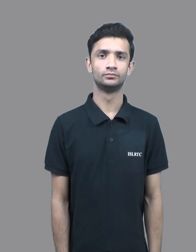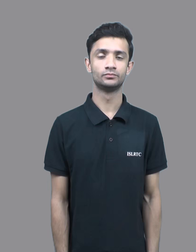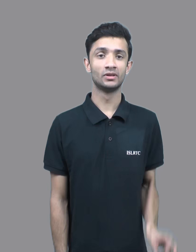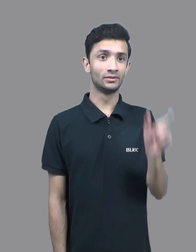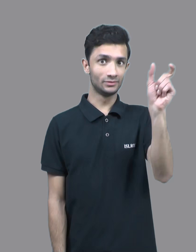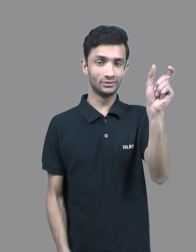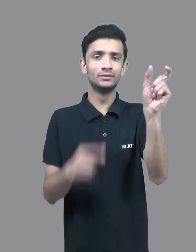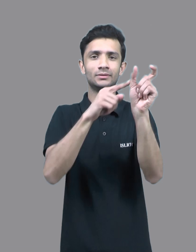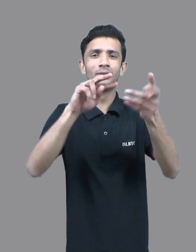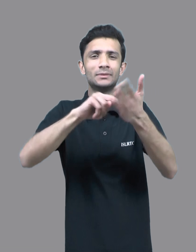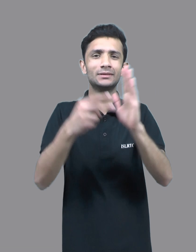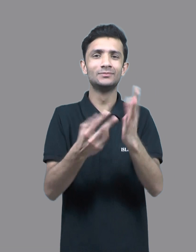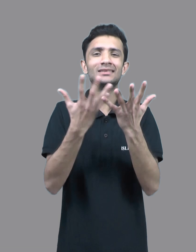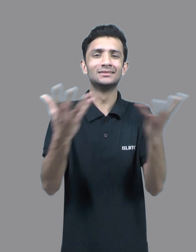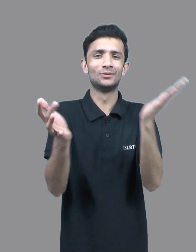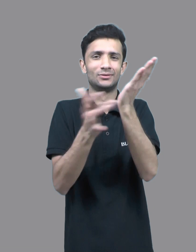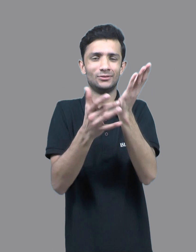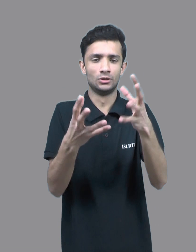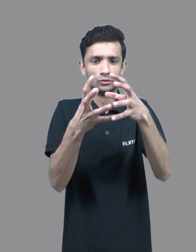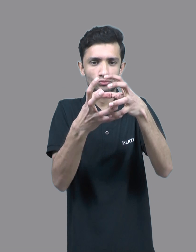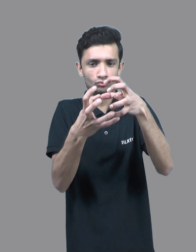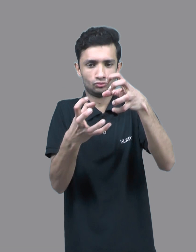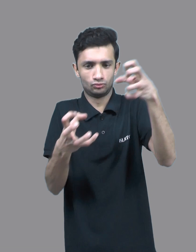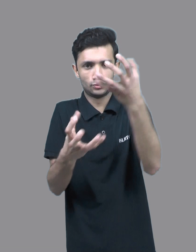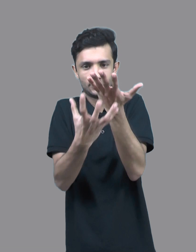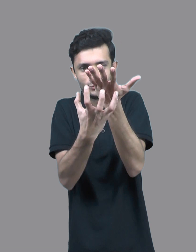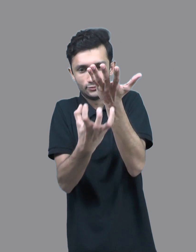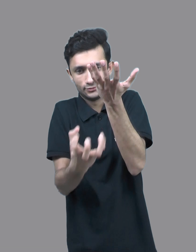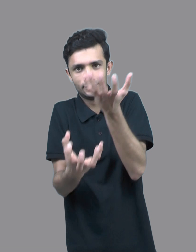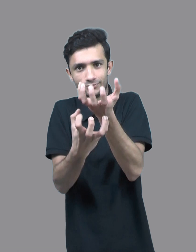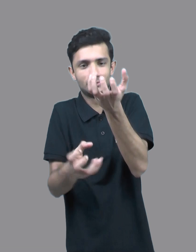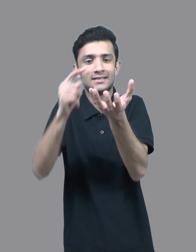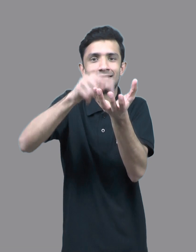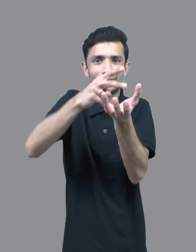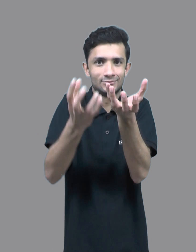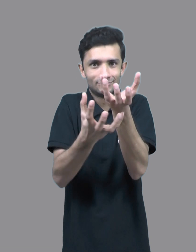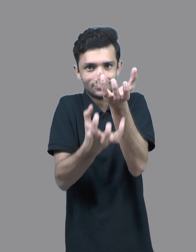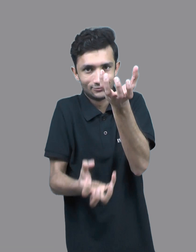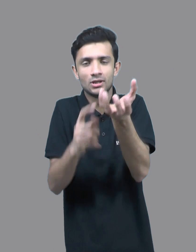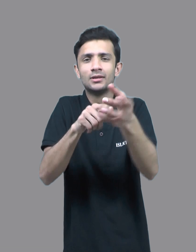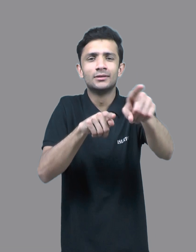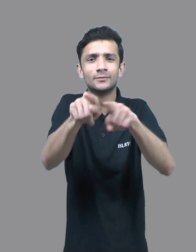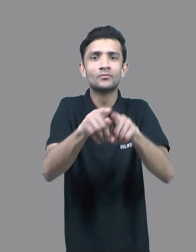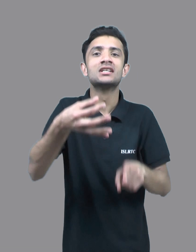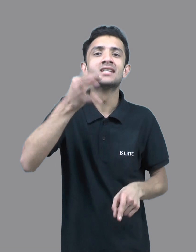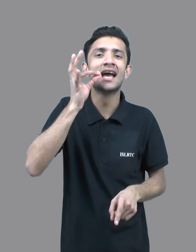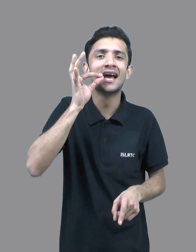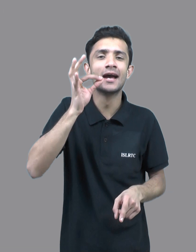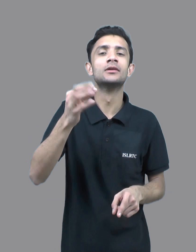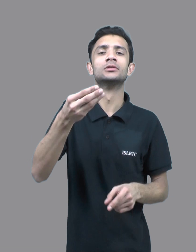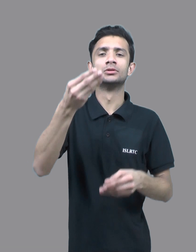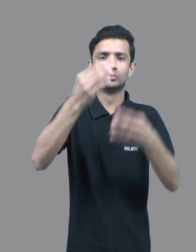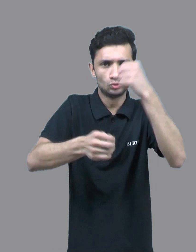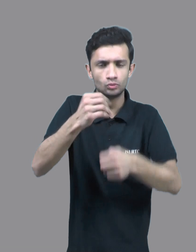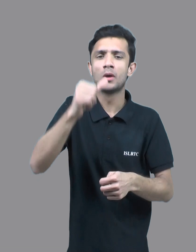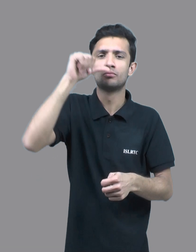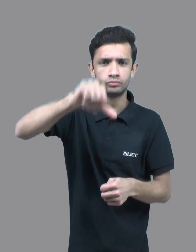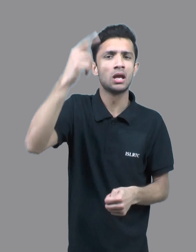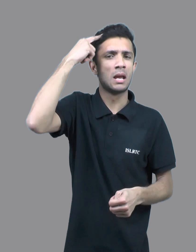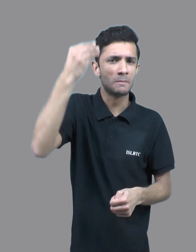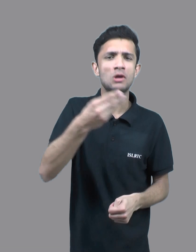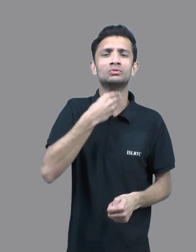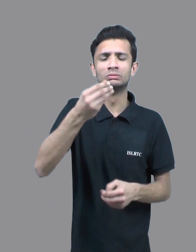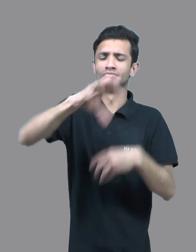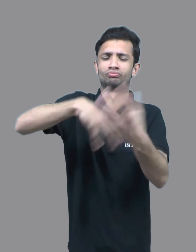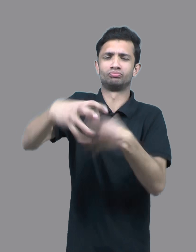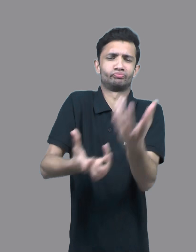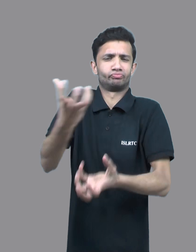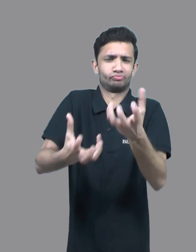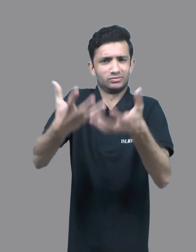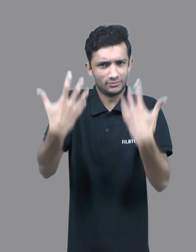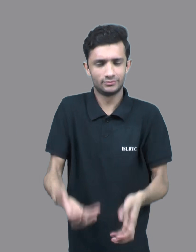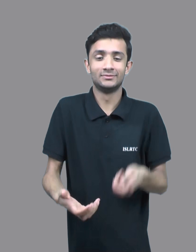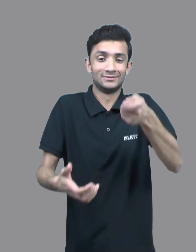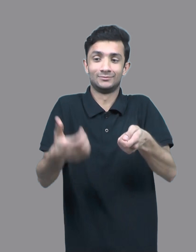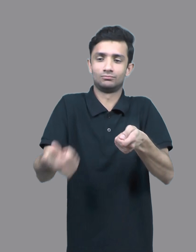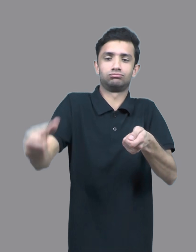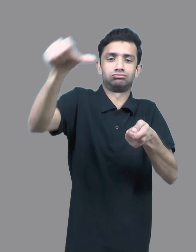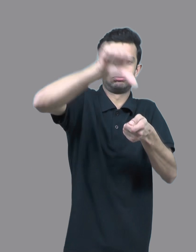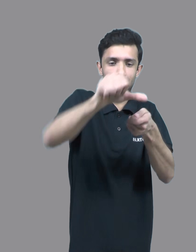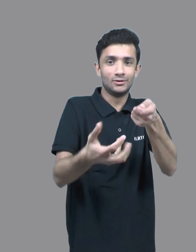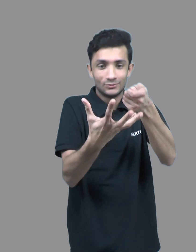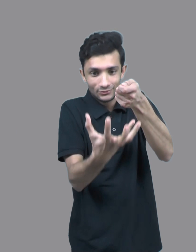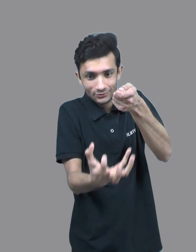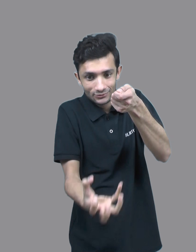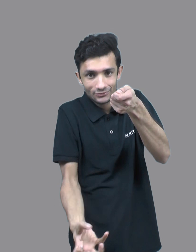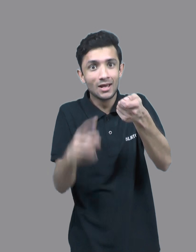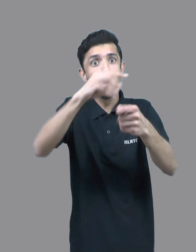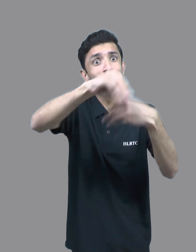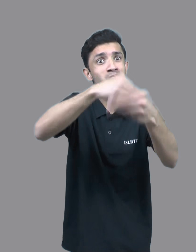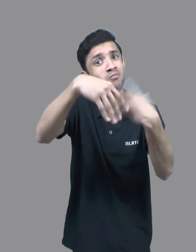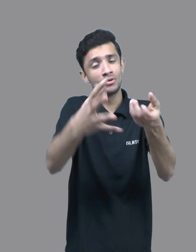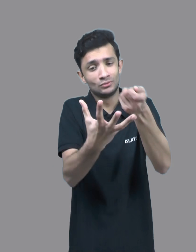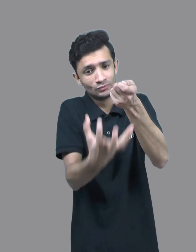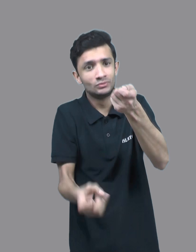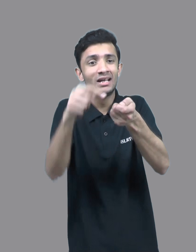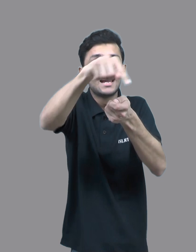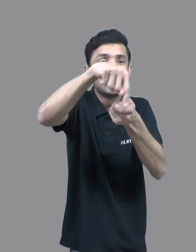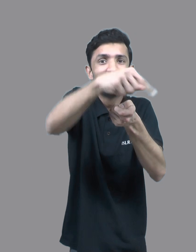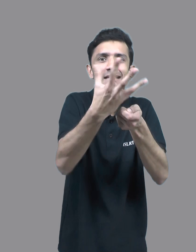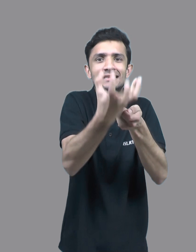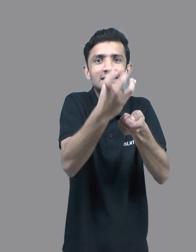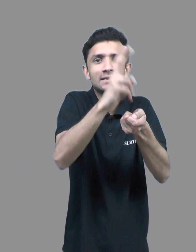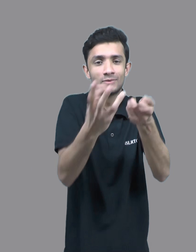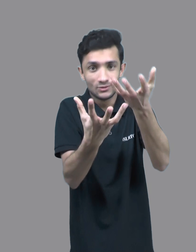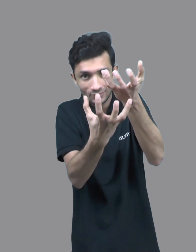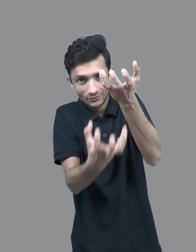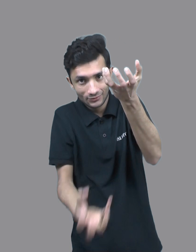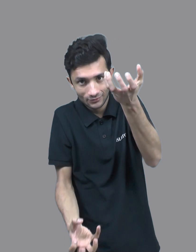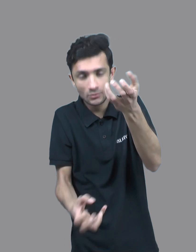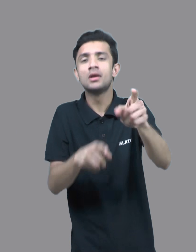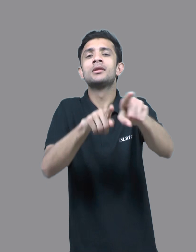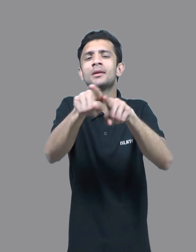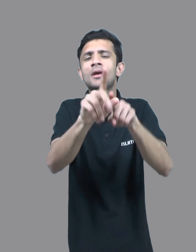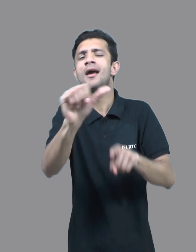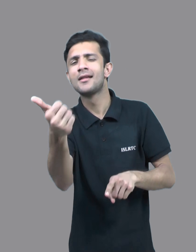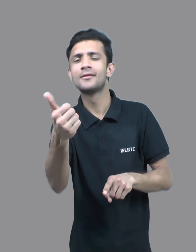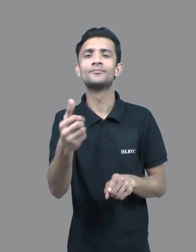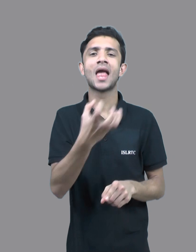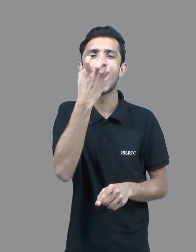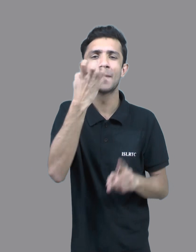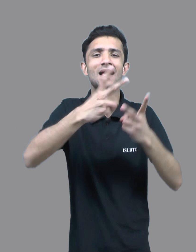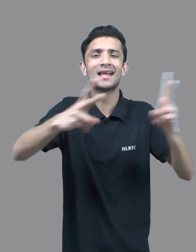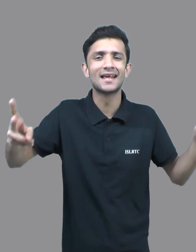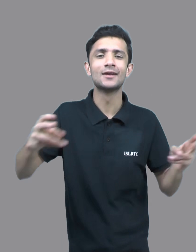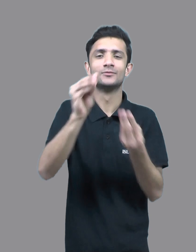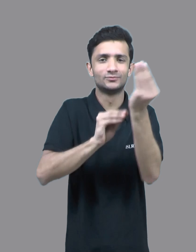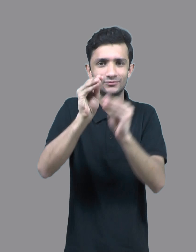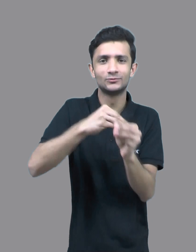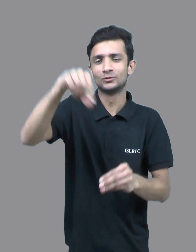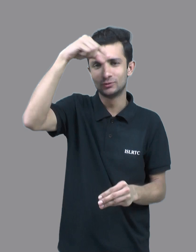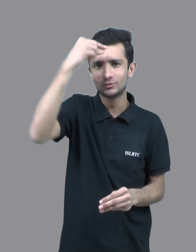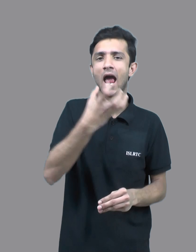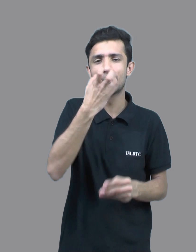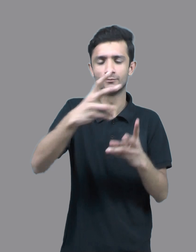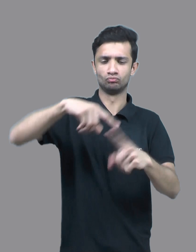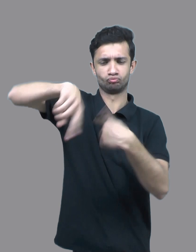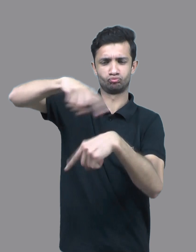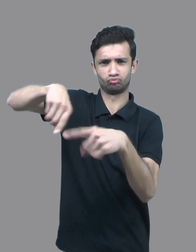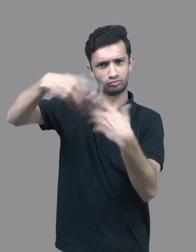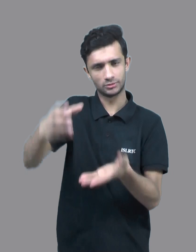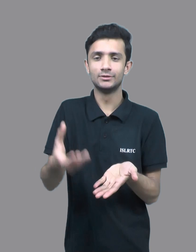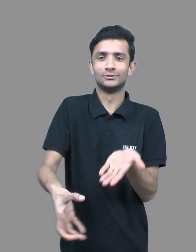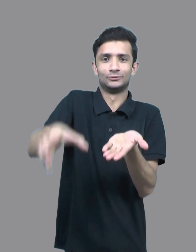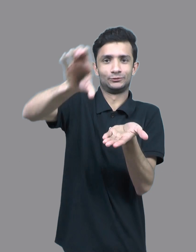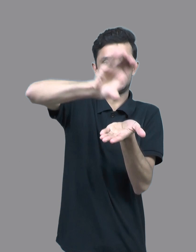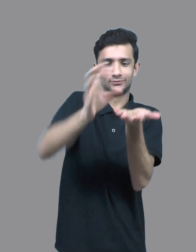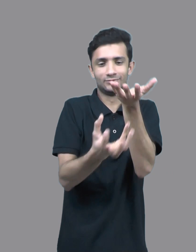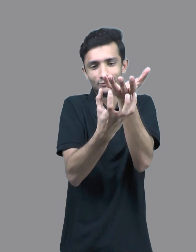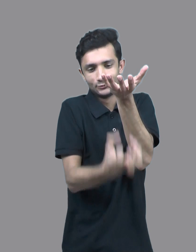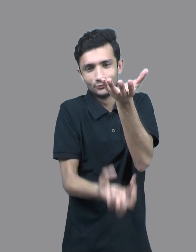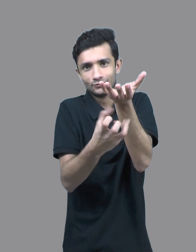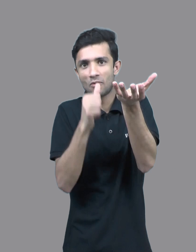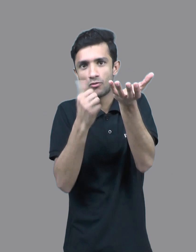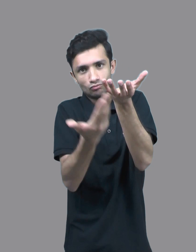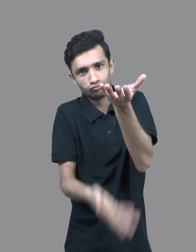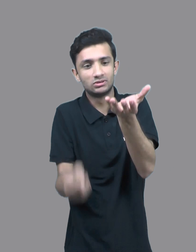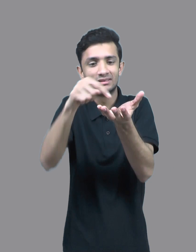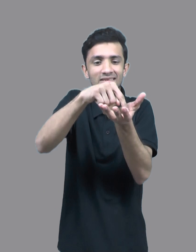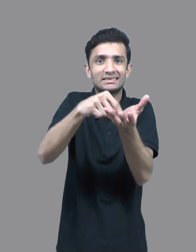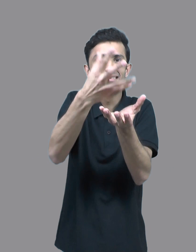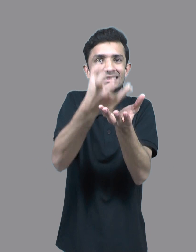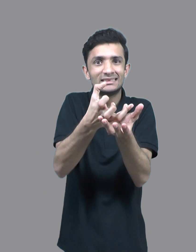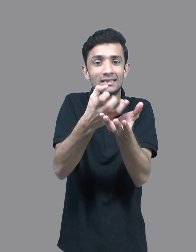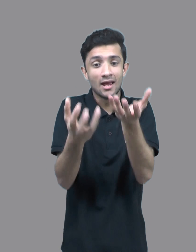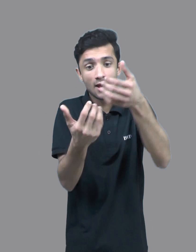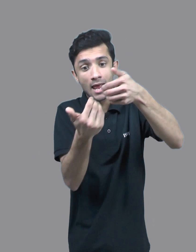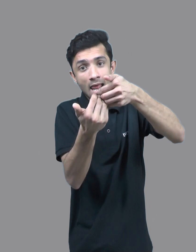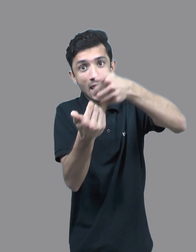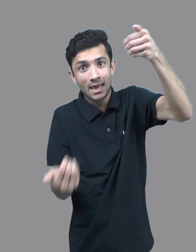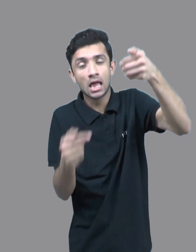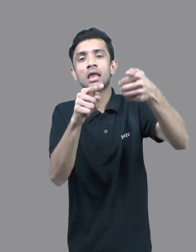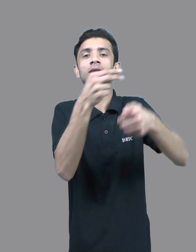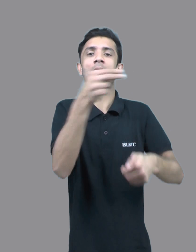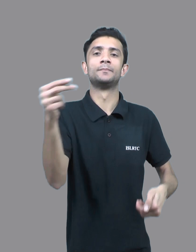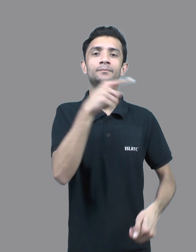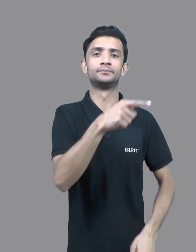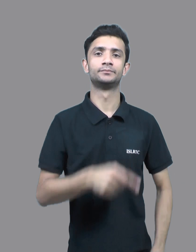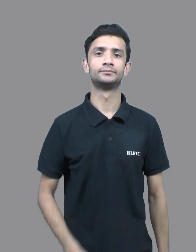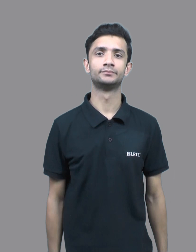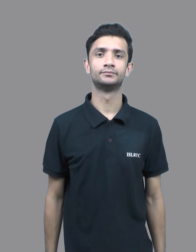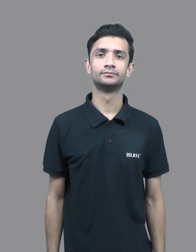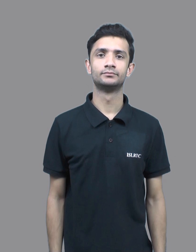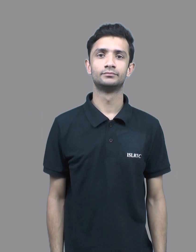Filtration (Separation Technique)